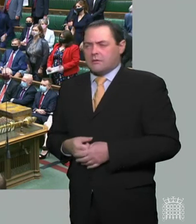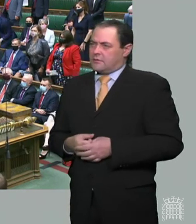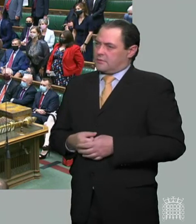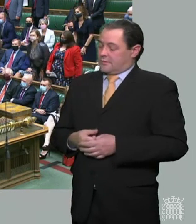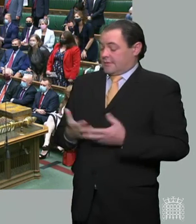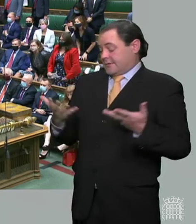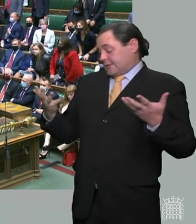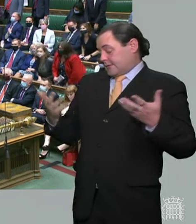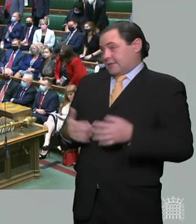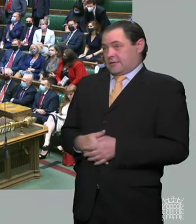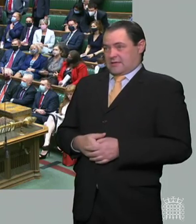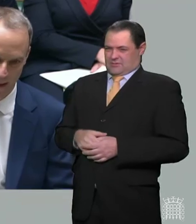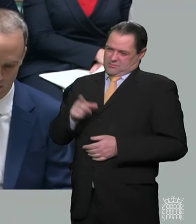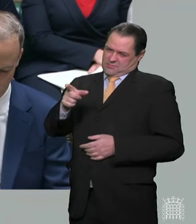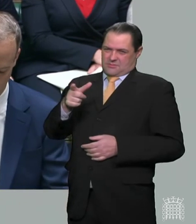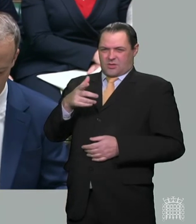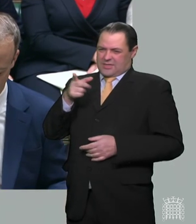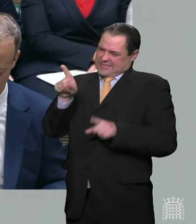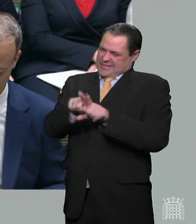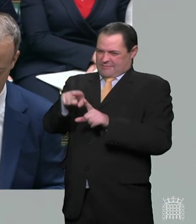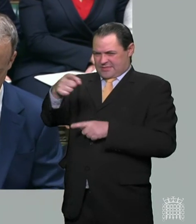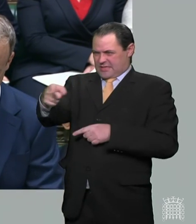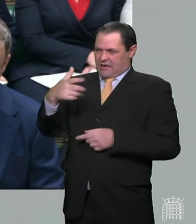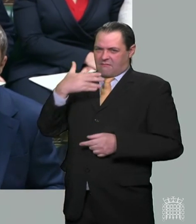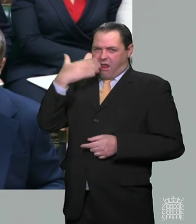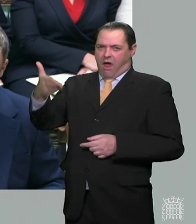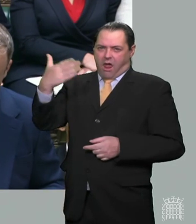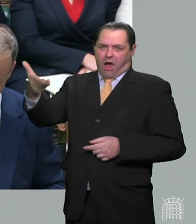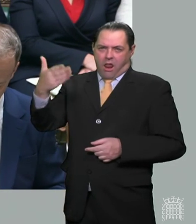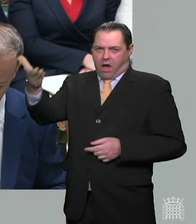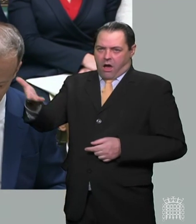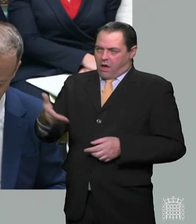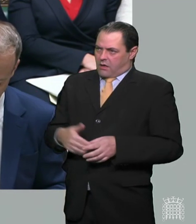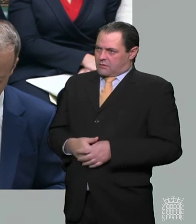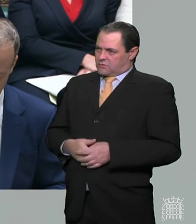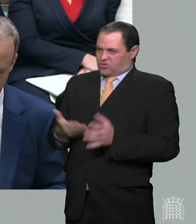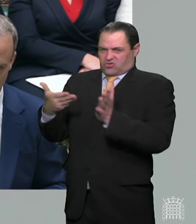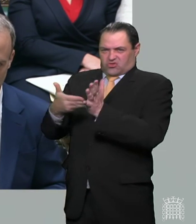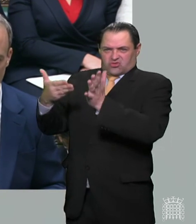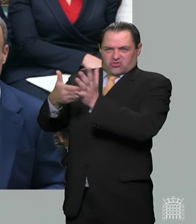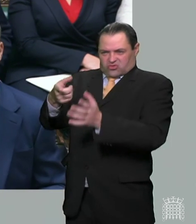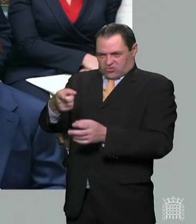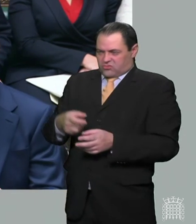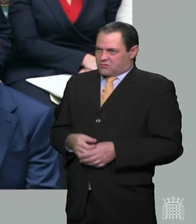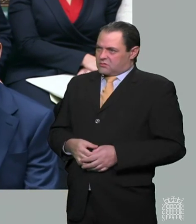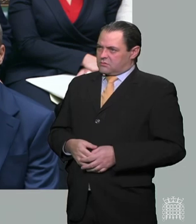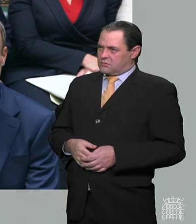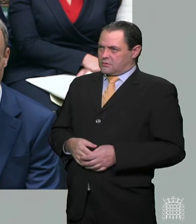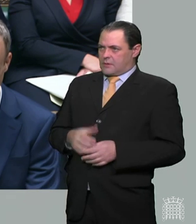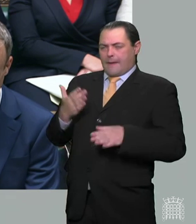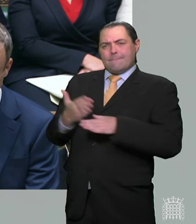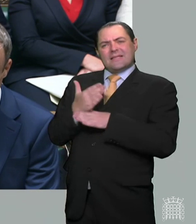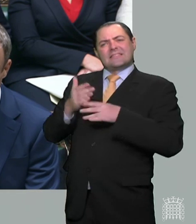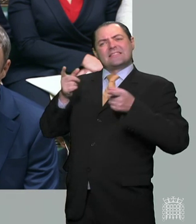Well, there is no shortage of hot air on the Opposition Benches.